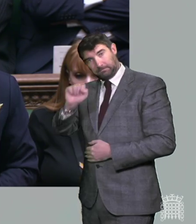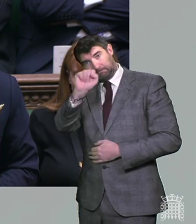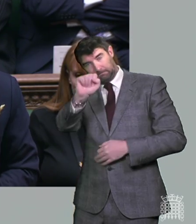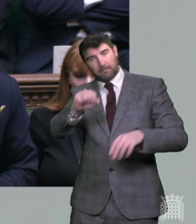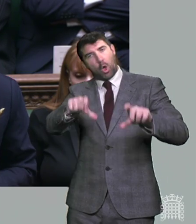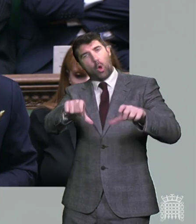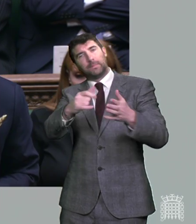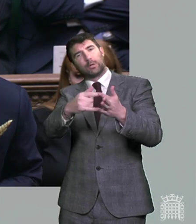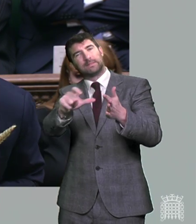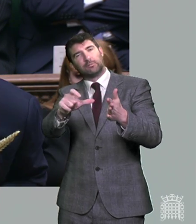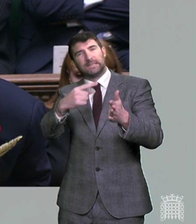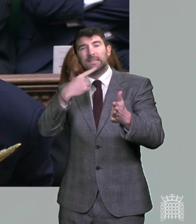Who broke it?